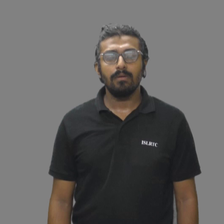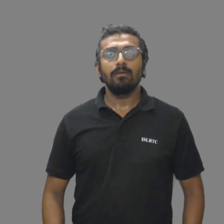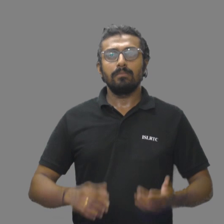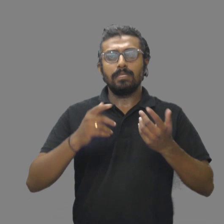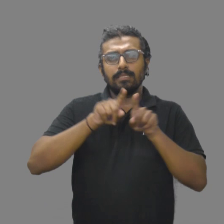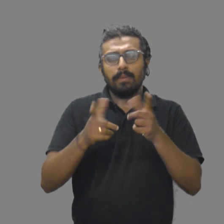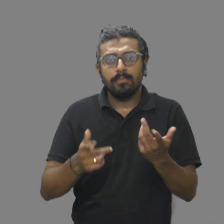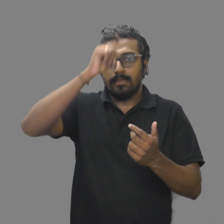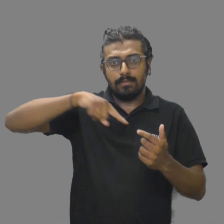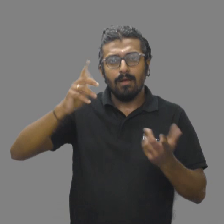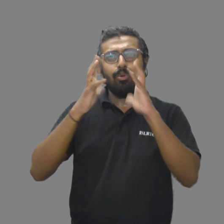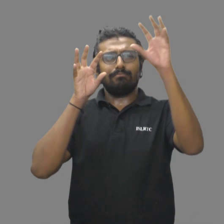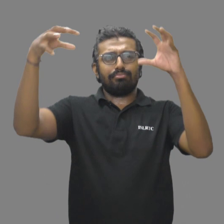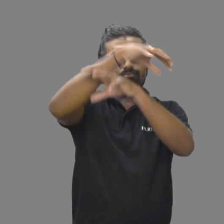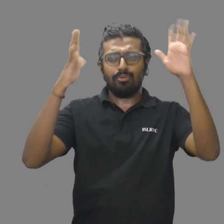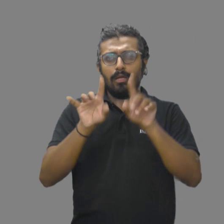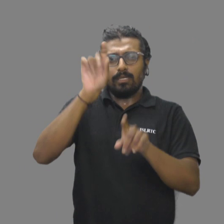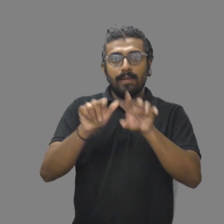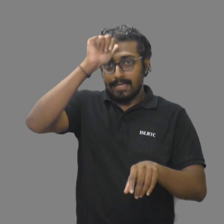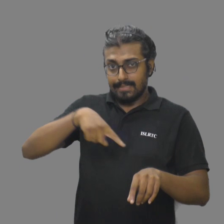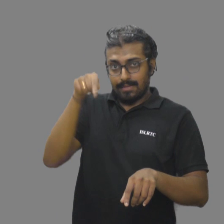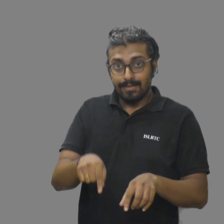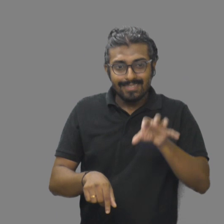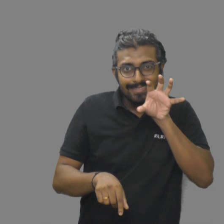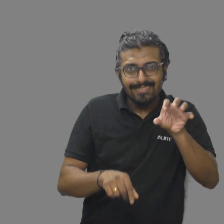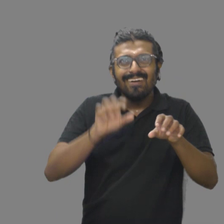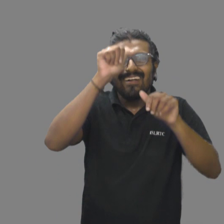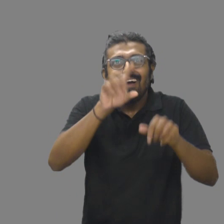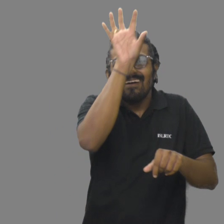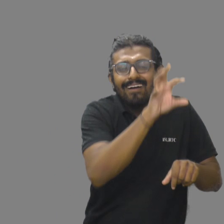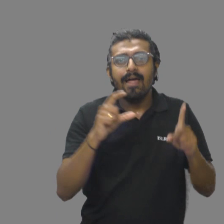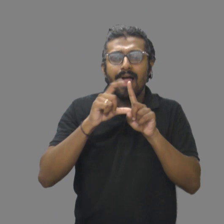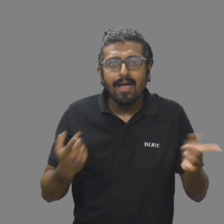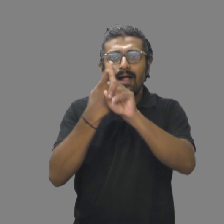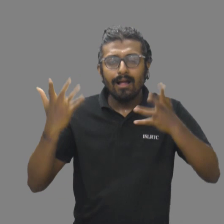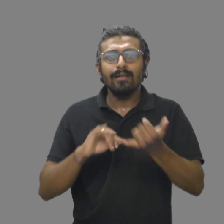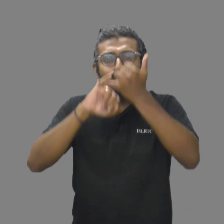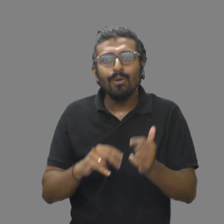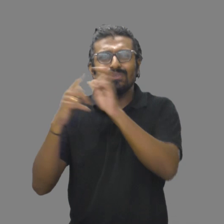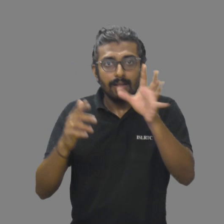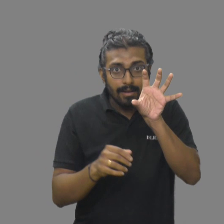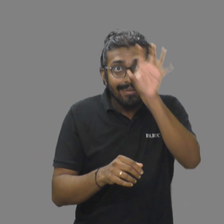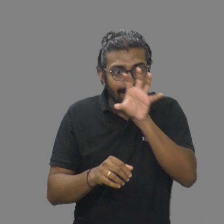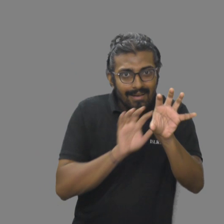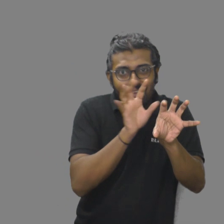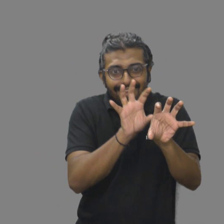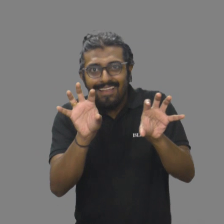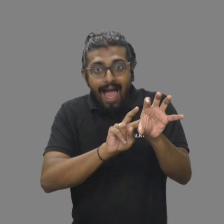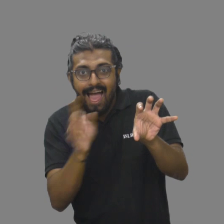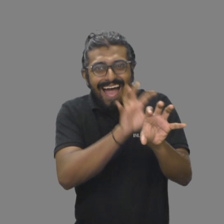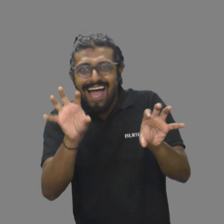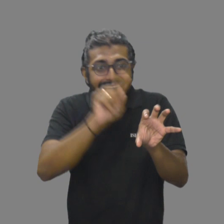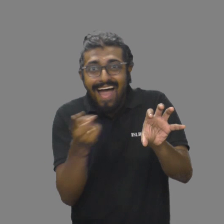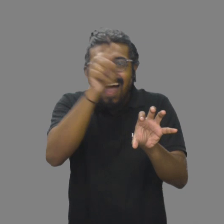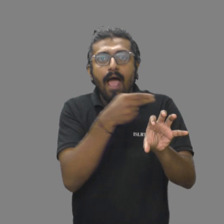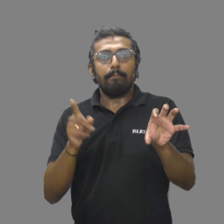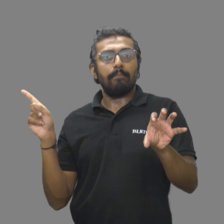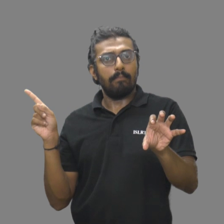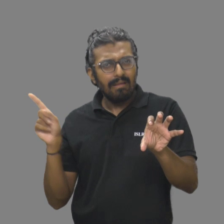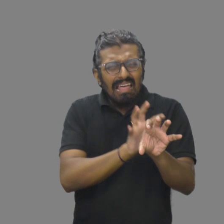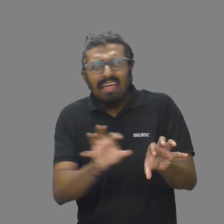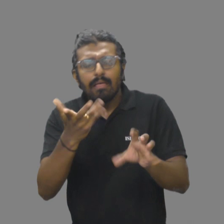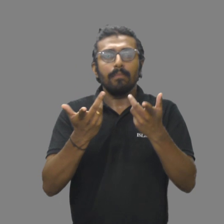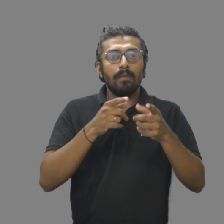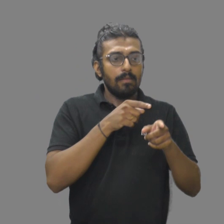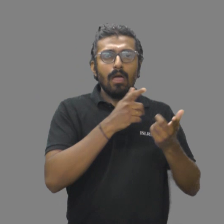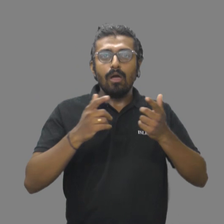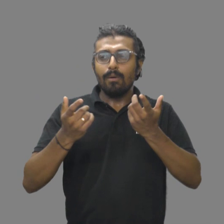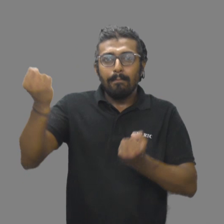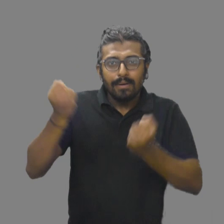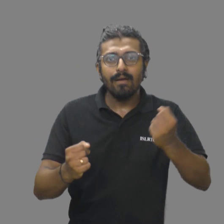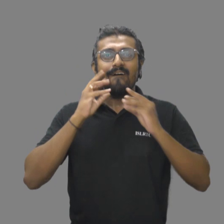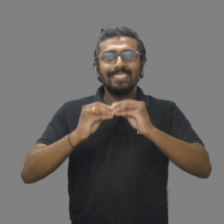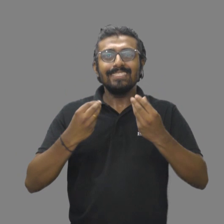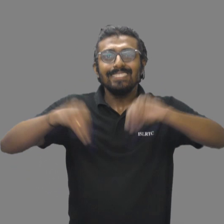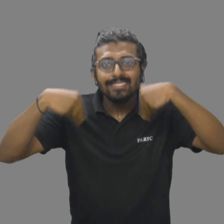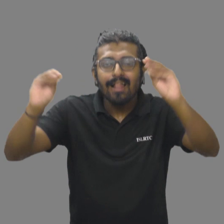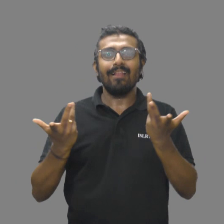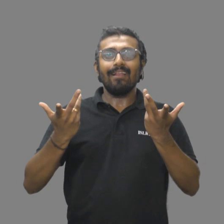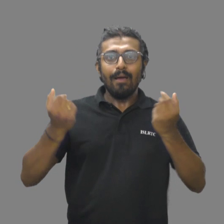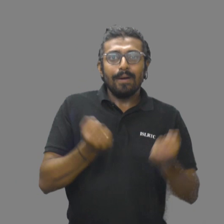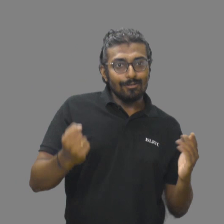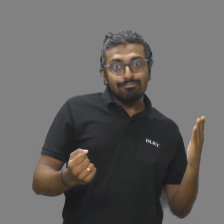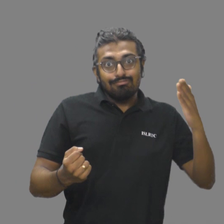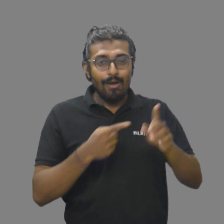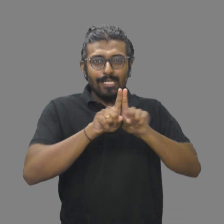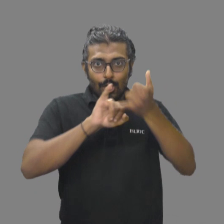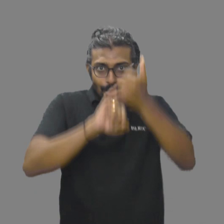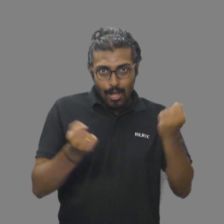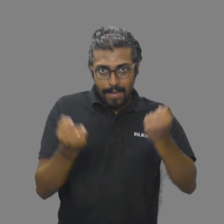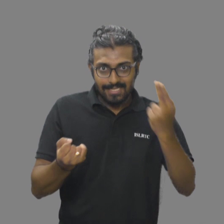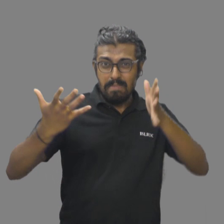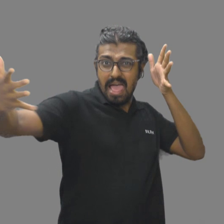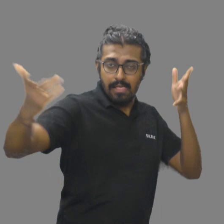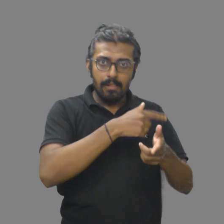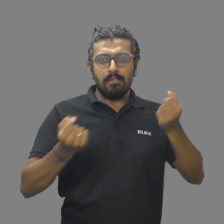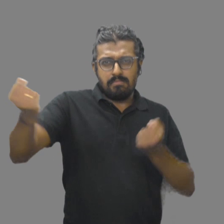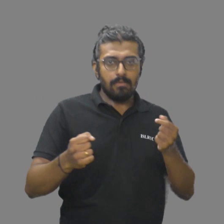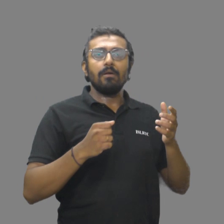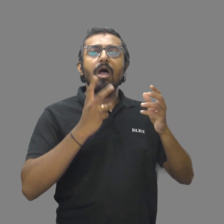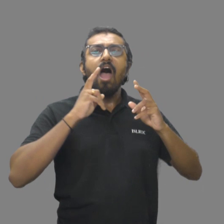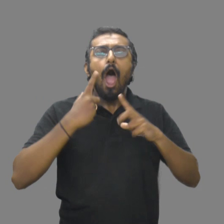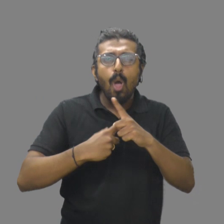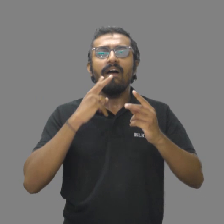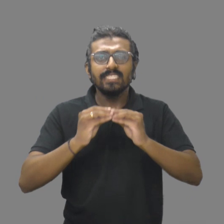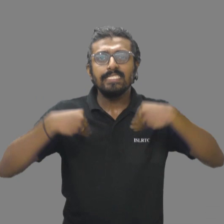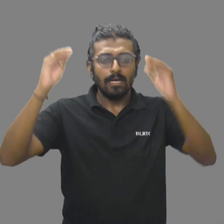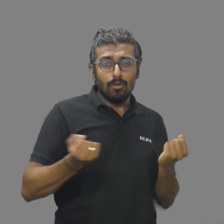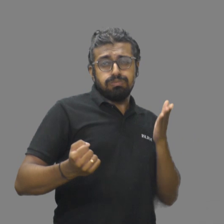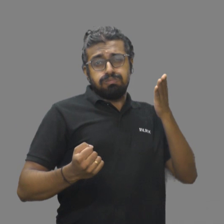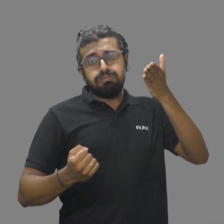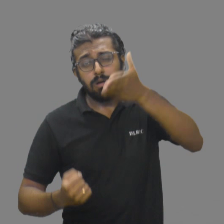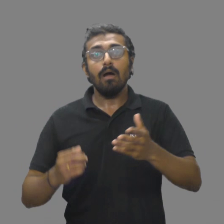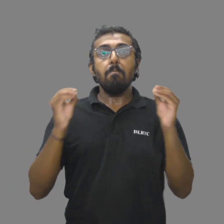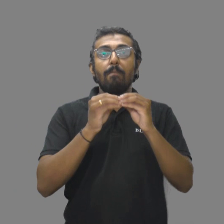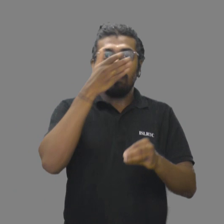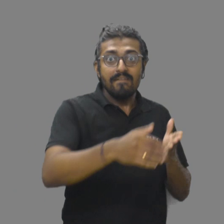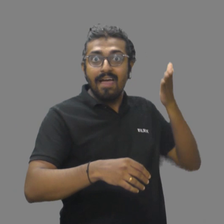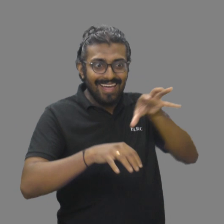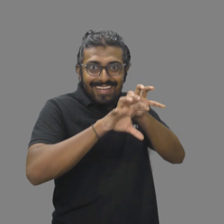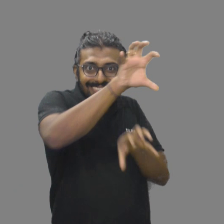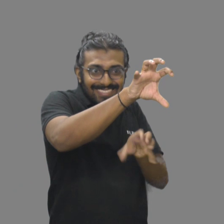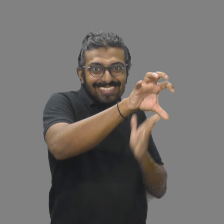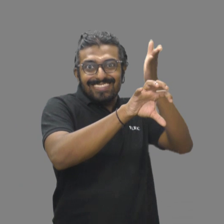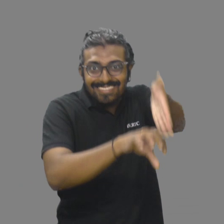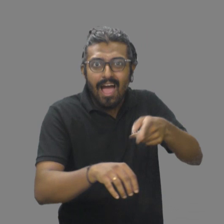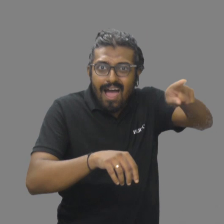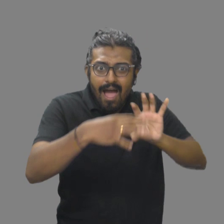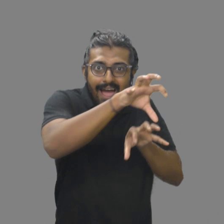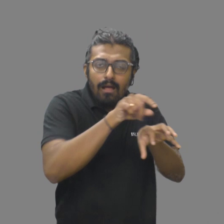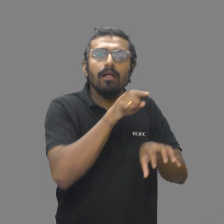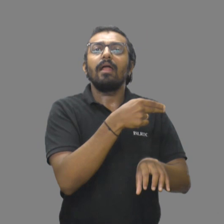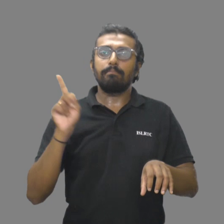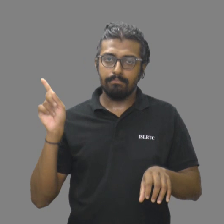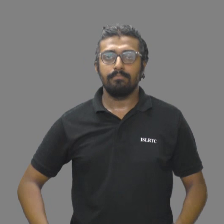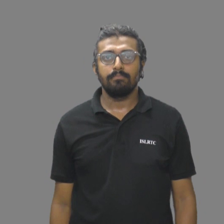Interstate